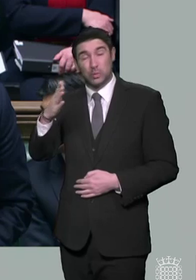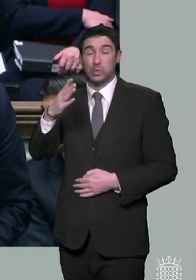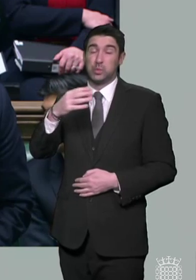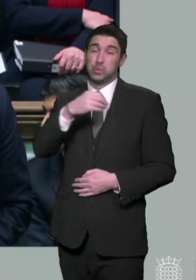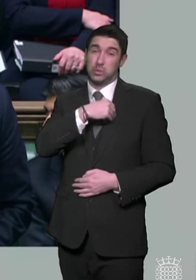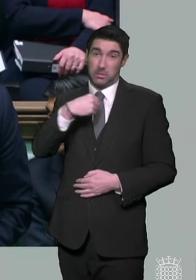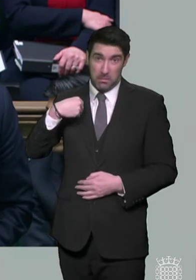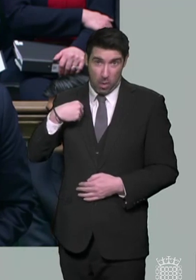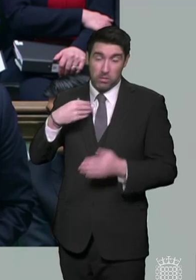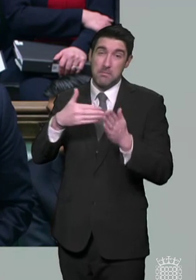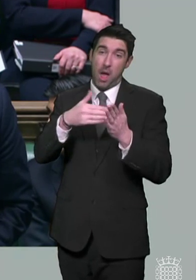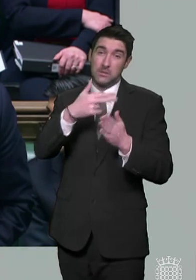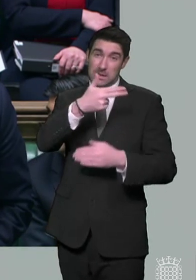Yesterday, I was in Warsaw and Tallin reaffirming our commitment to NATO and our solidarity with Ukraine.